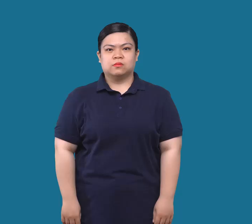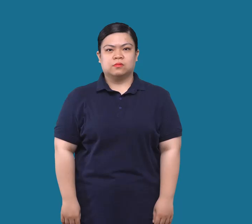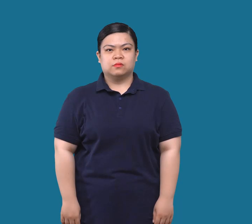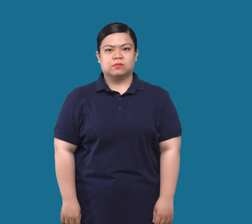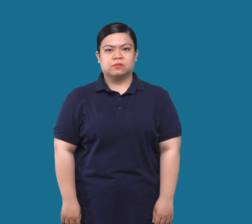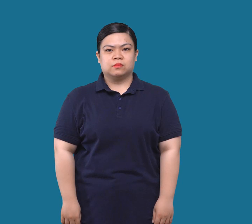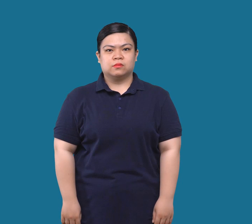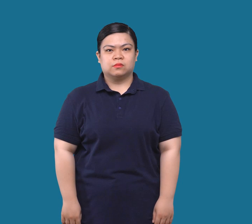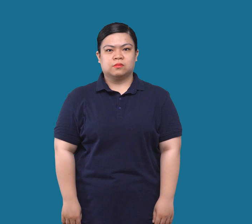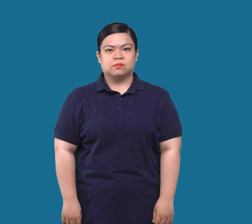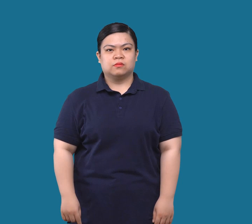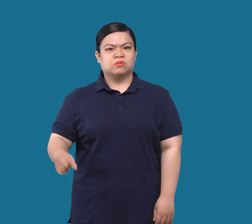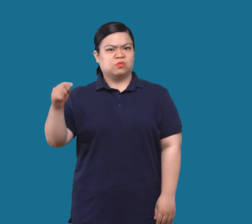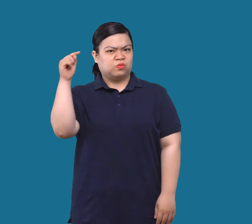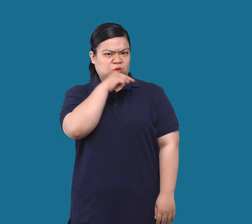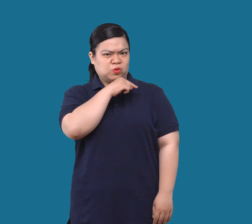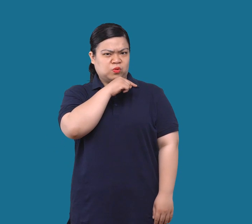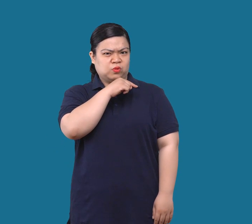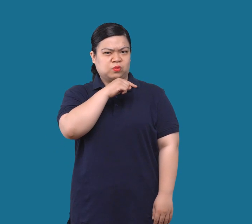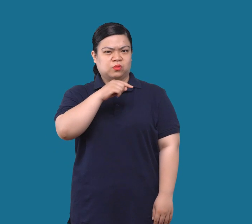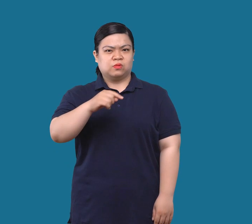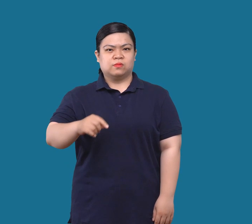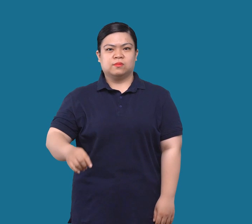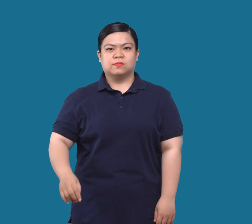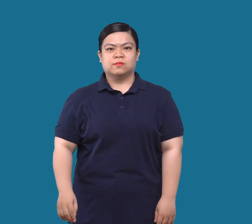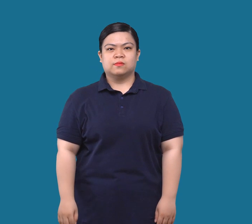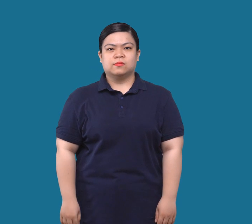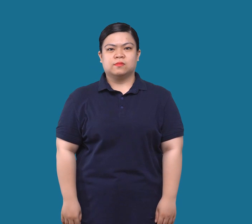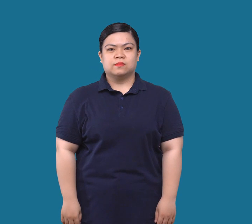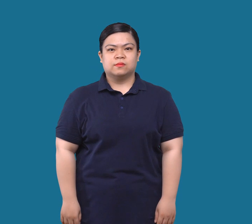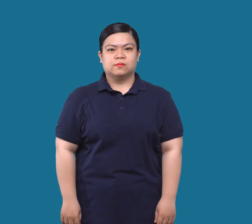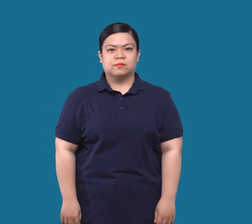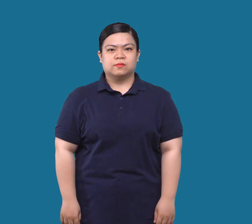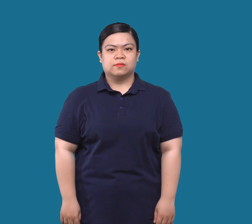nói dối